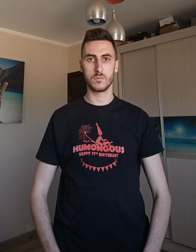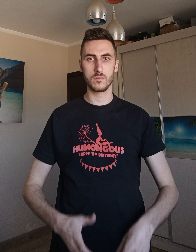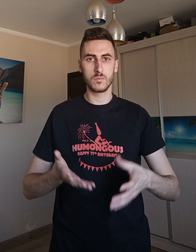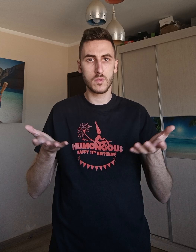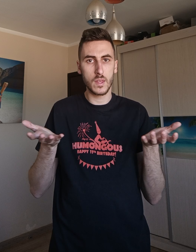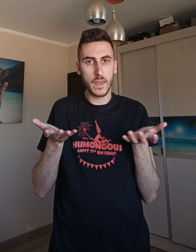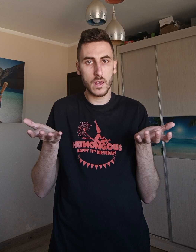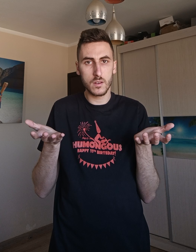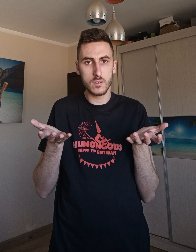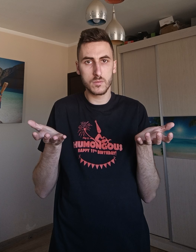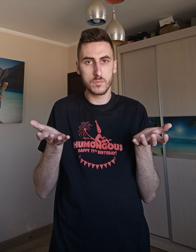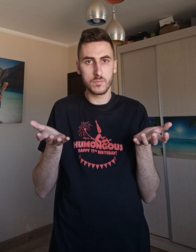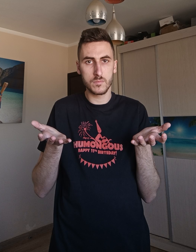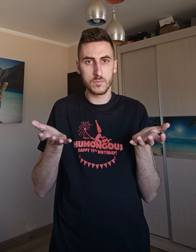איך